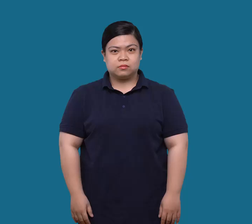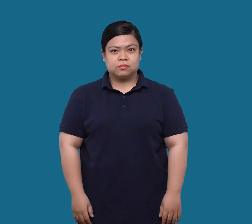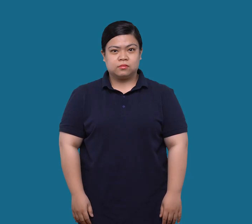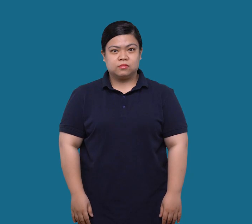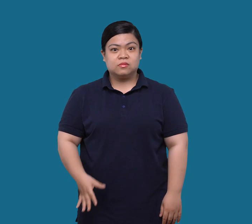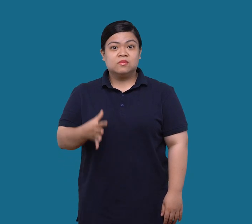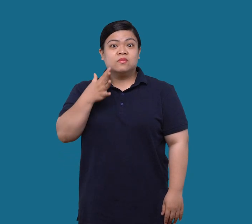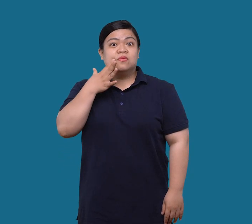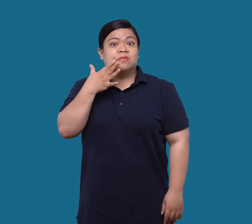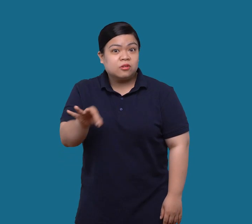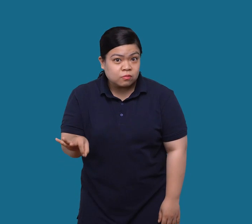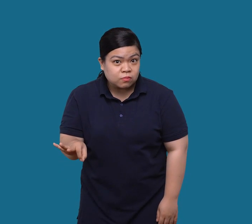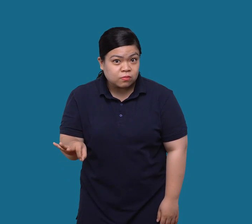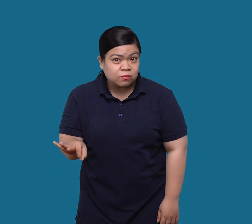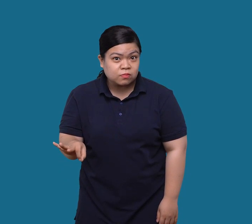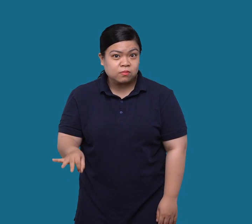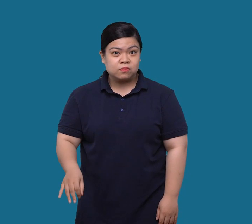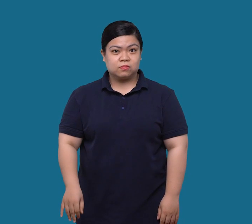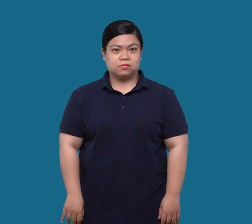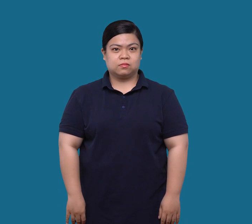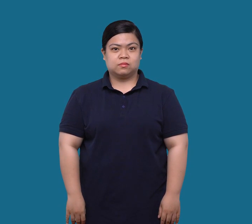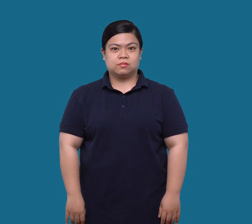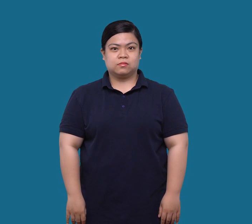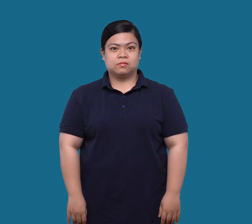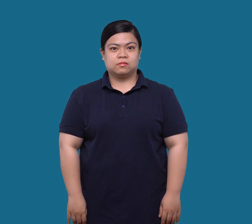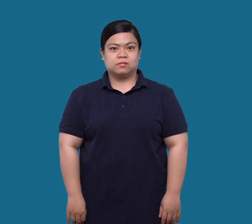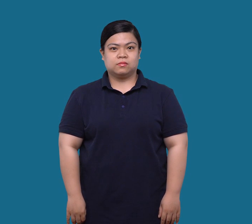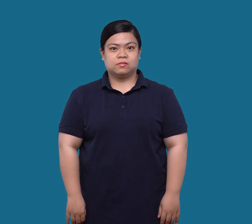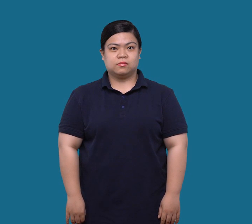phải không?